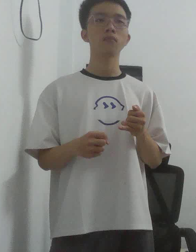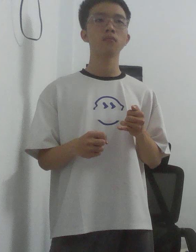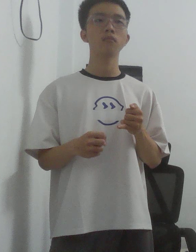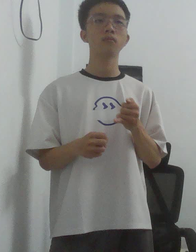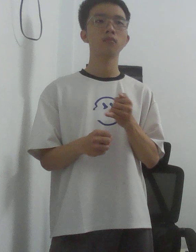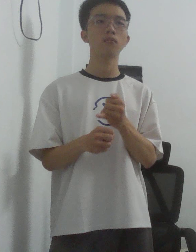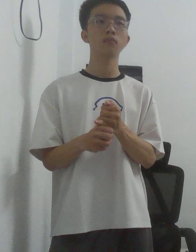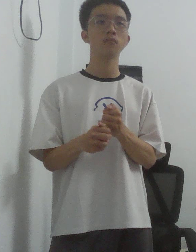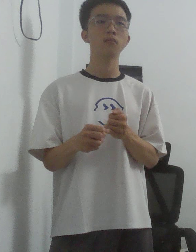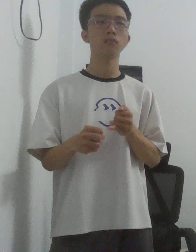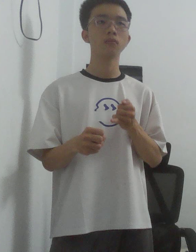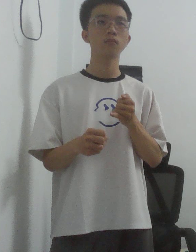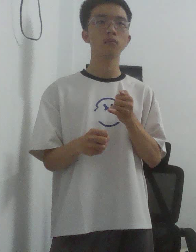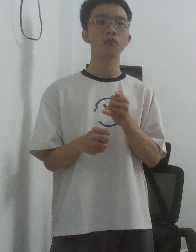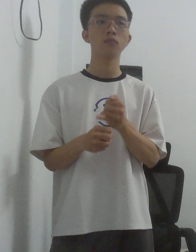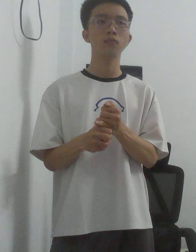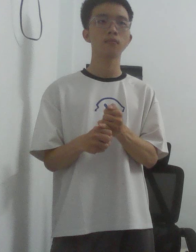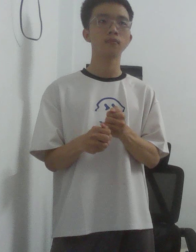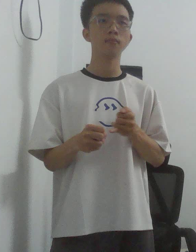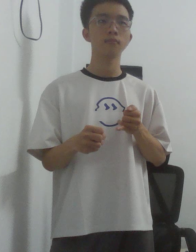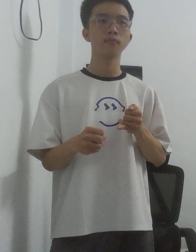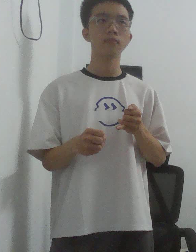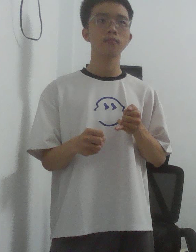cuoi nam